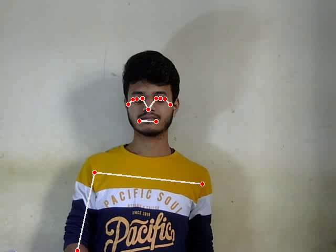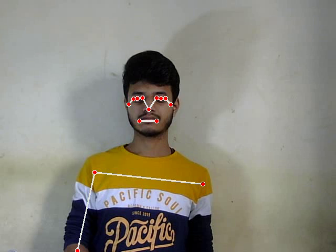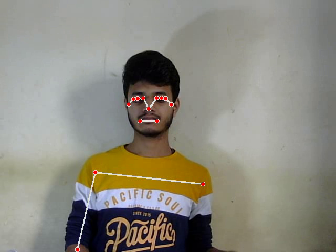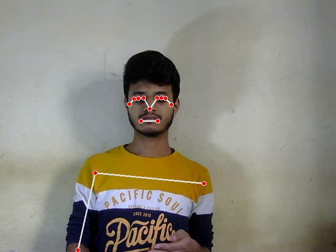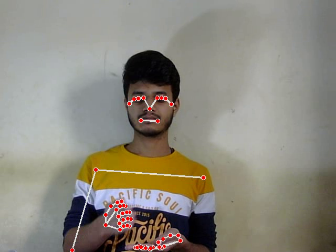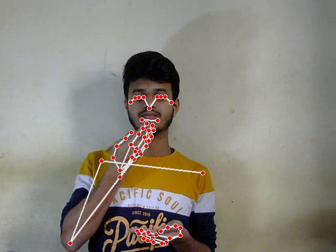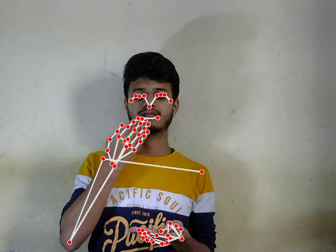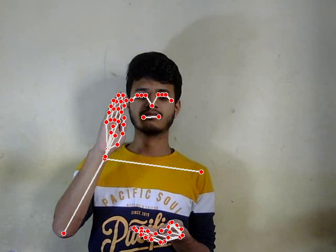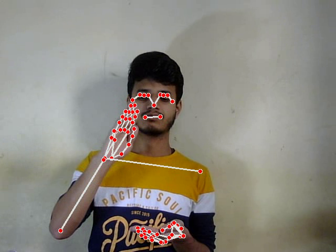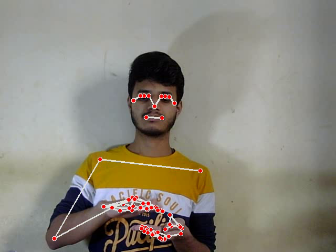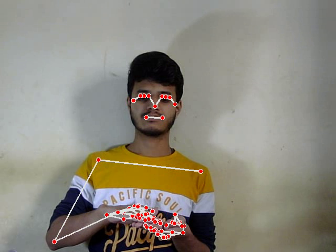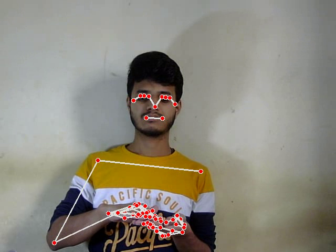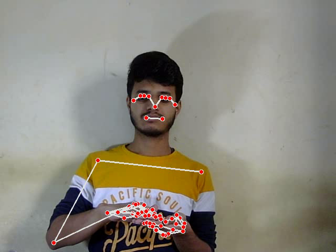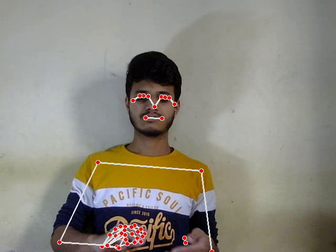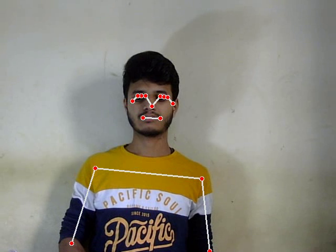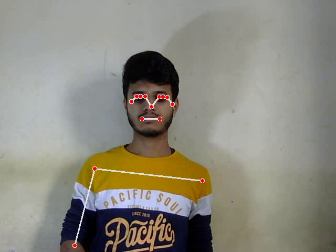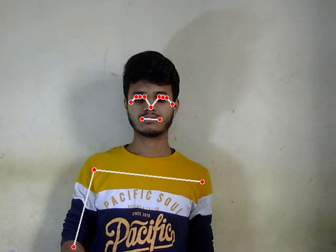bad